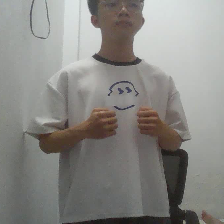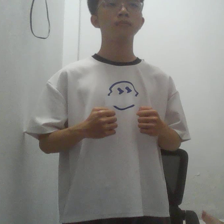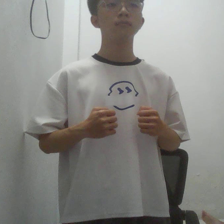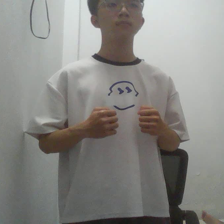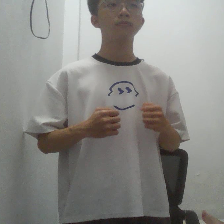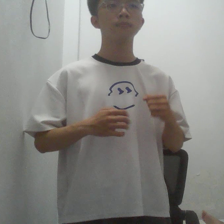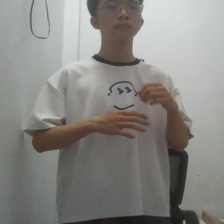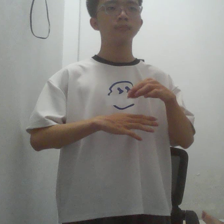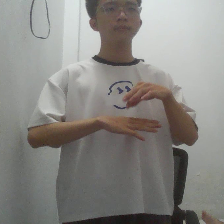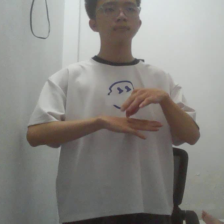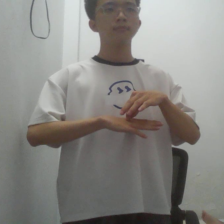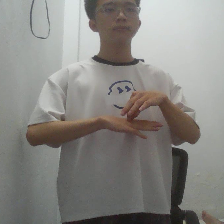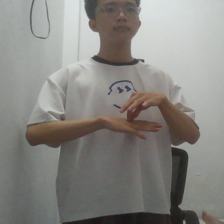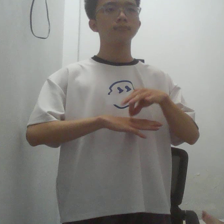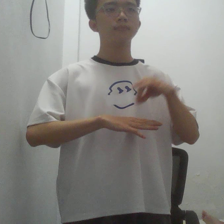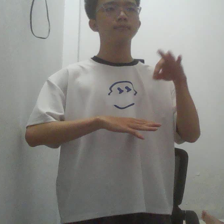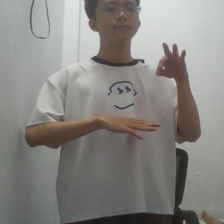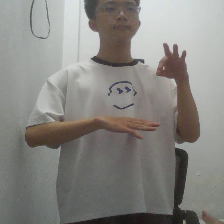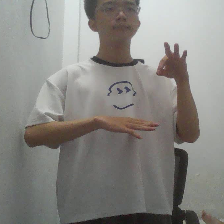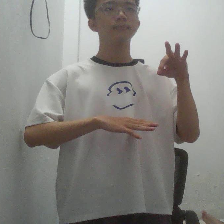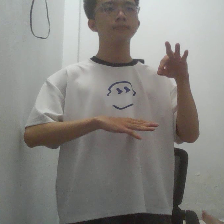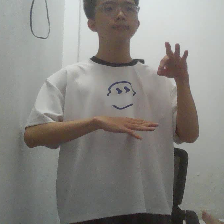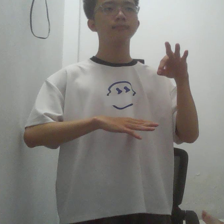tuan